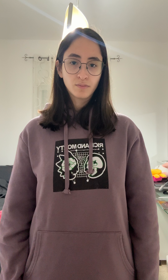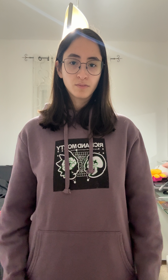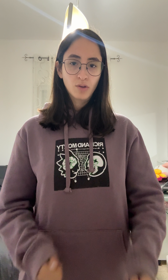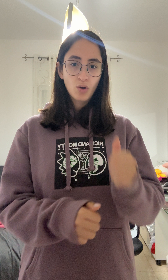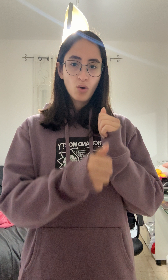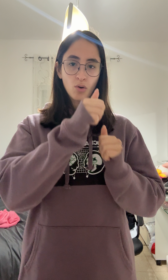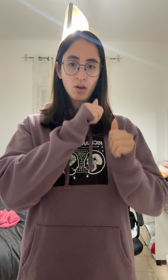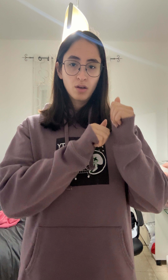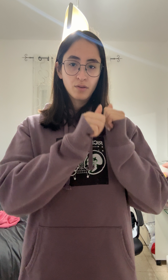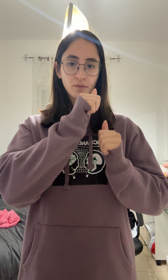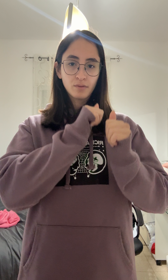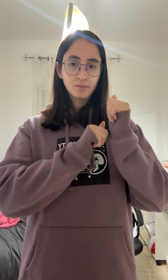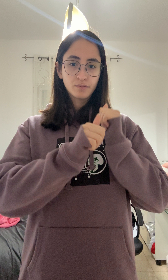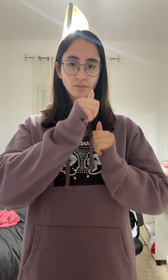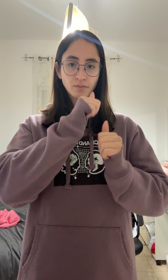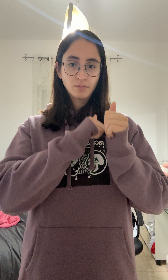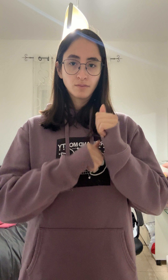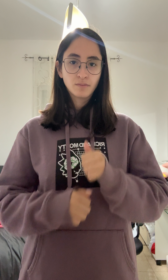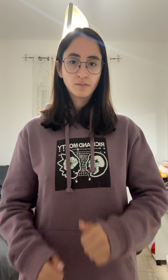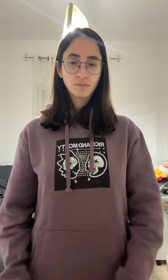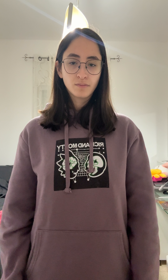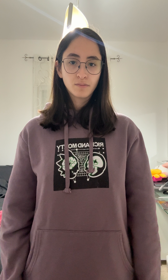כאב